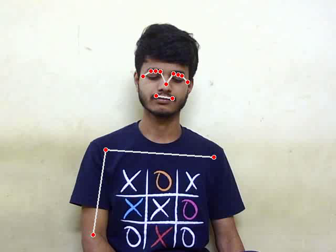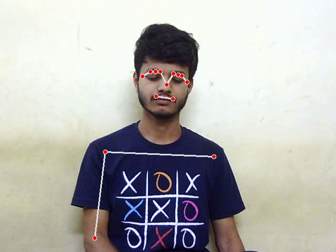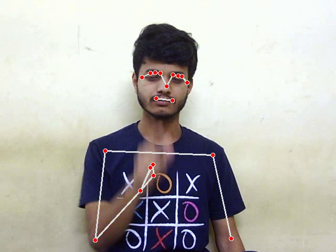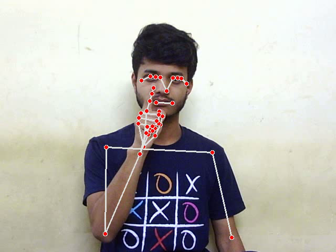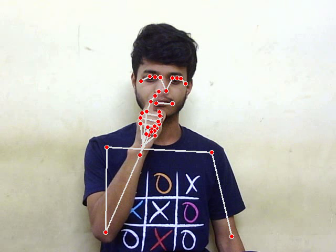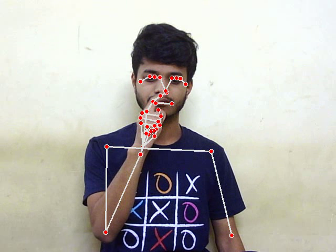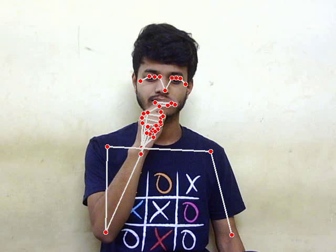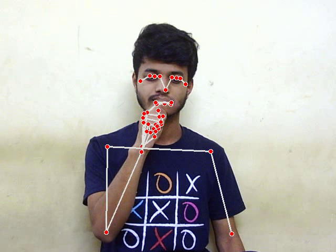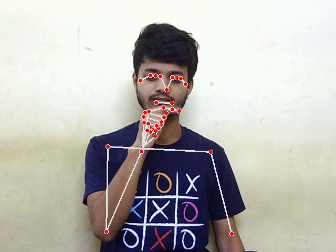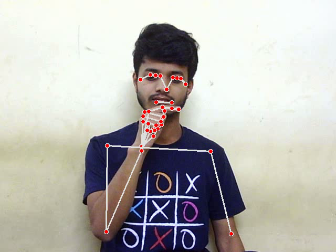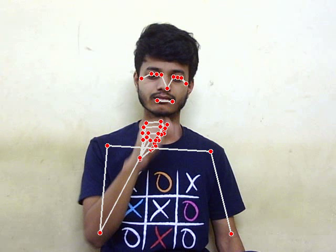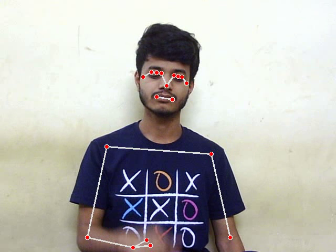who